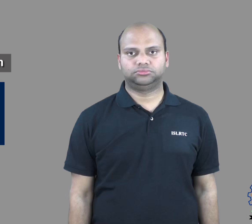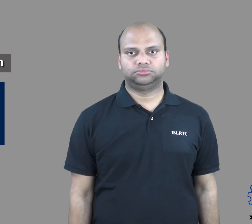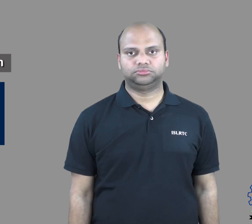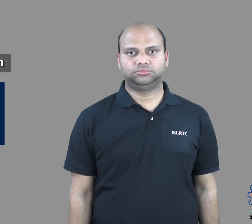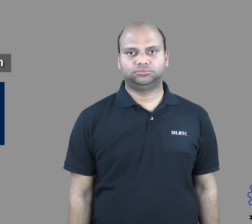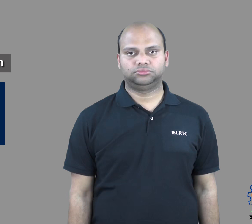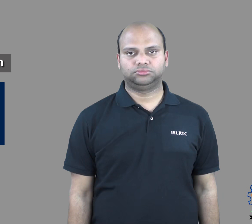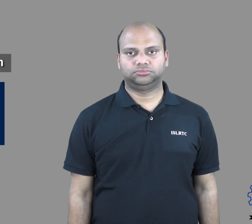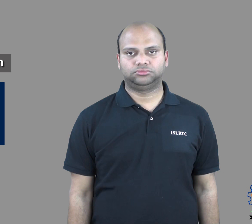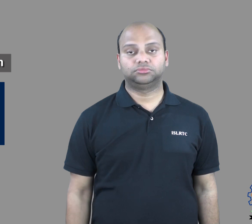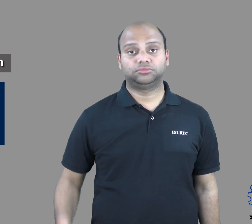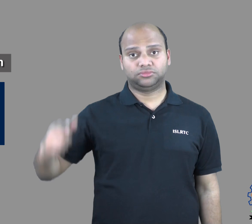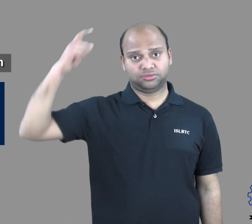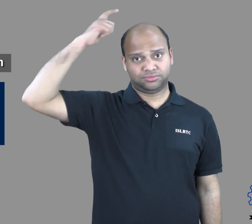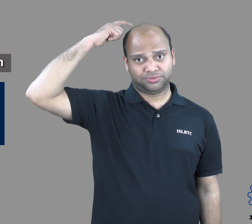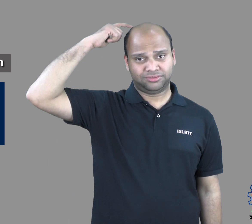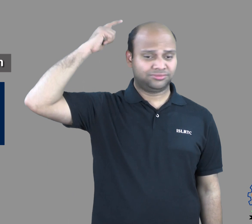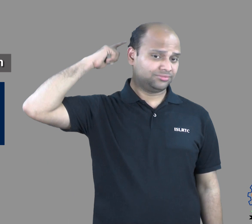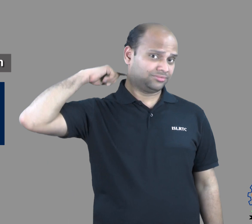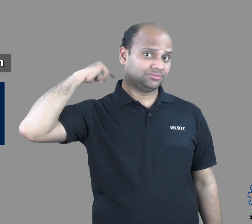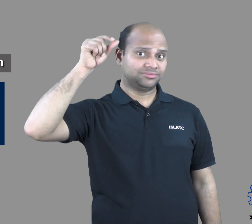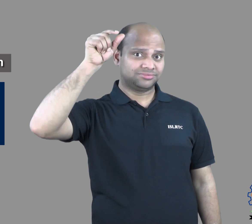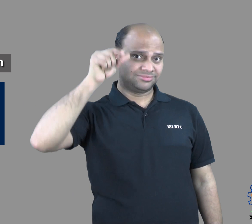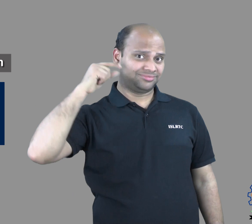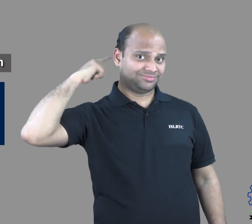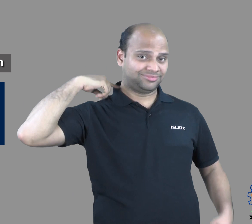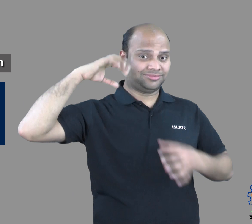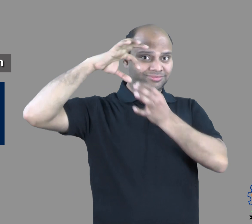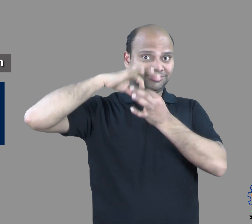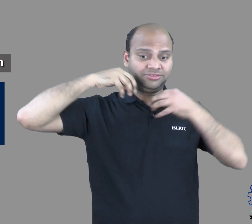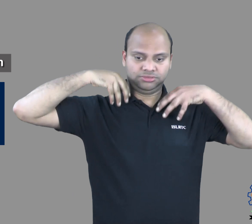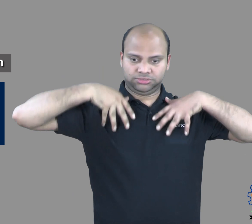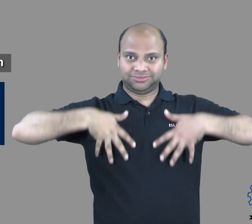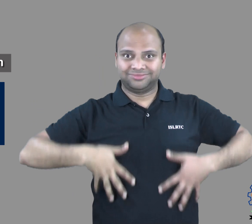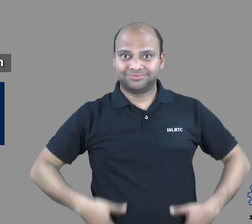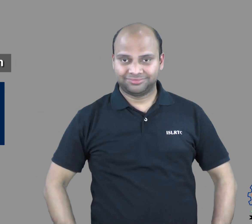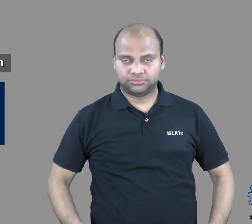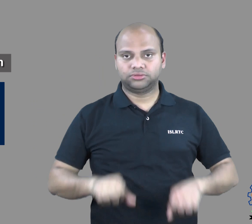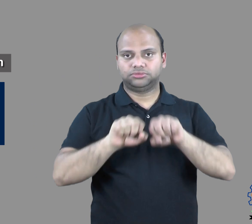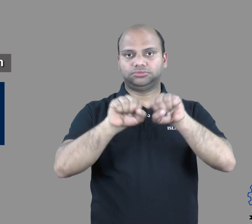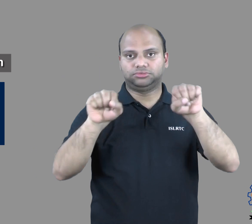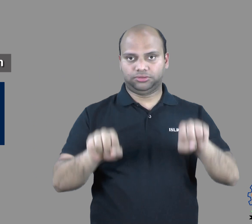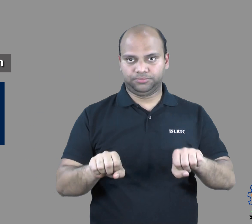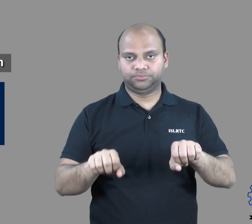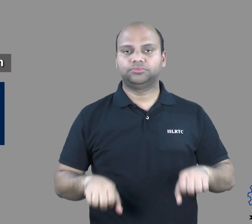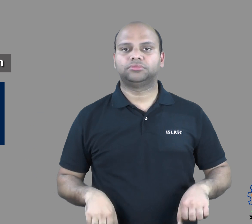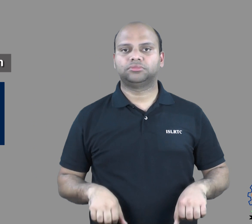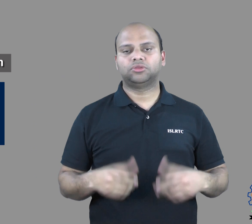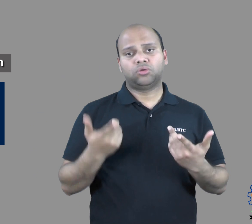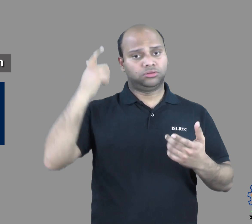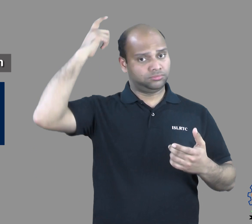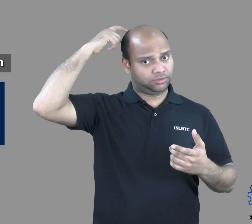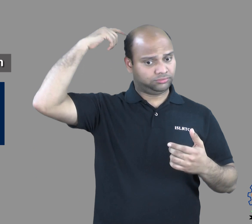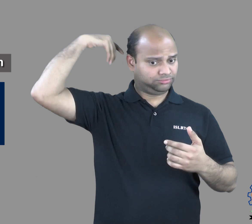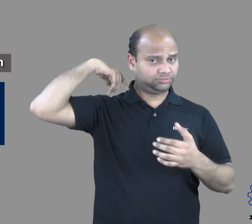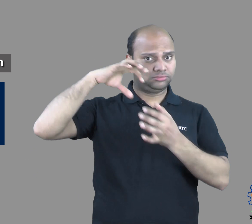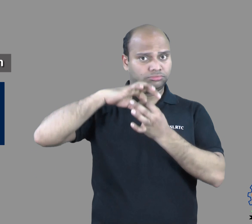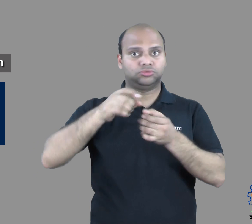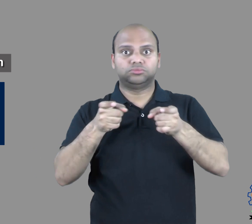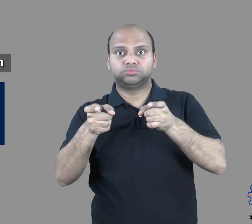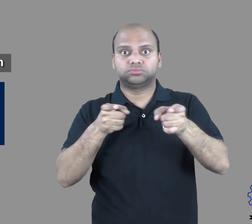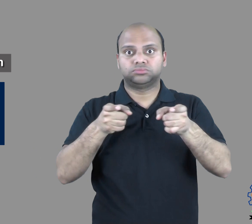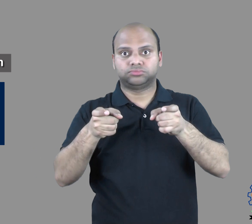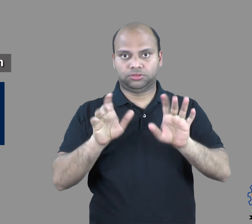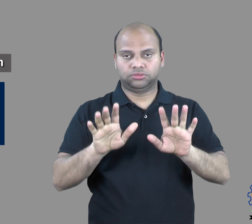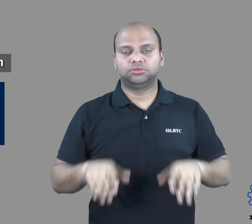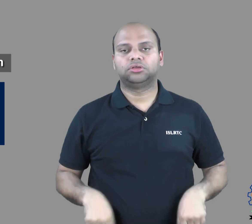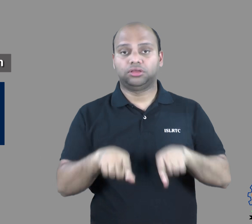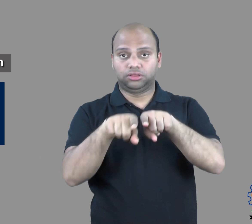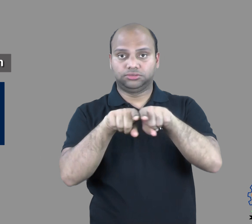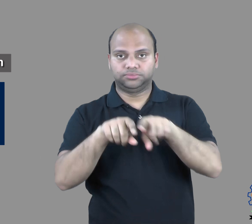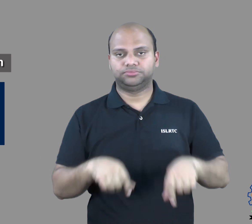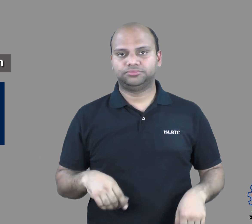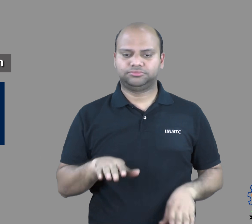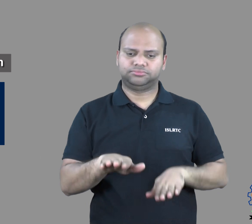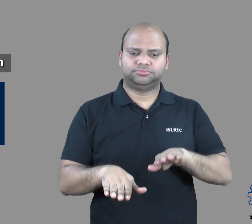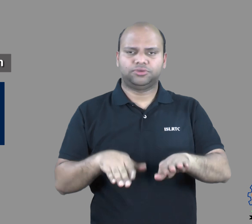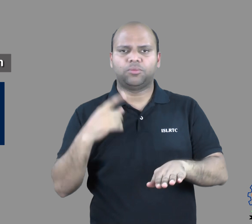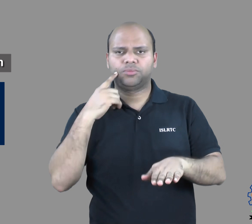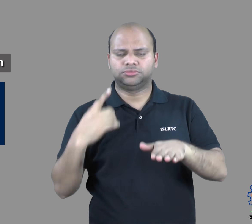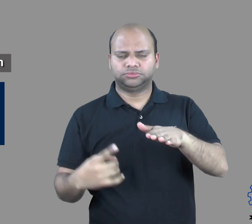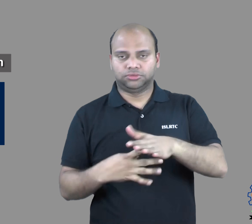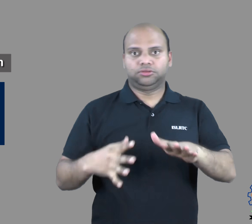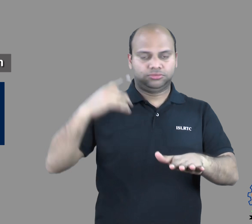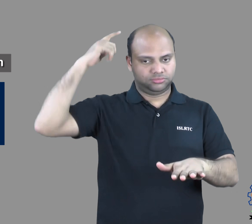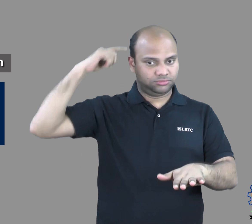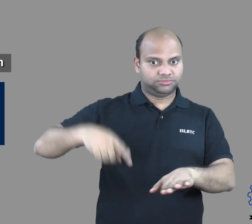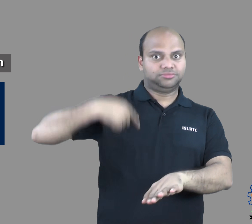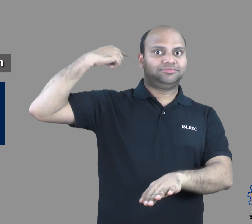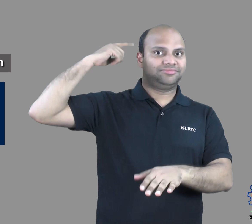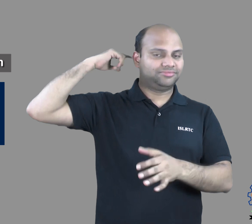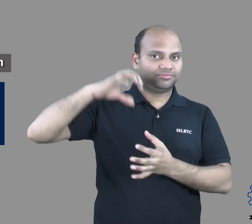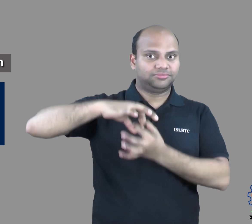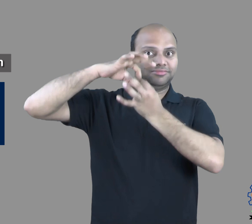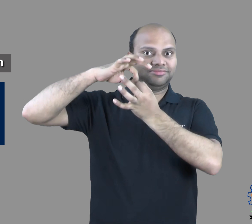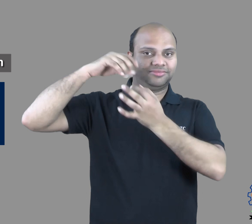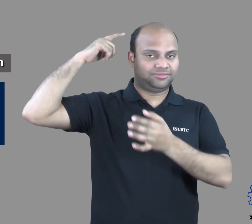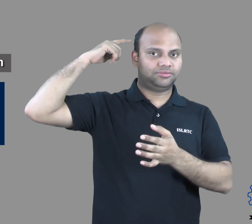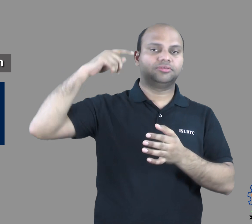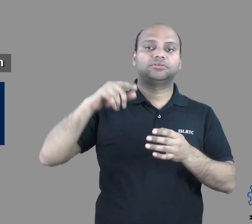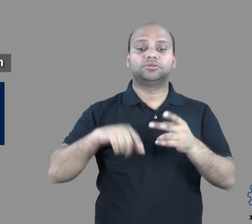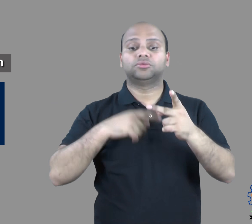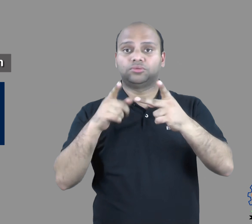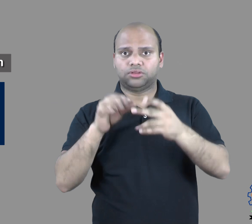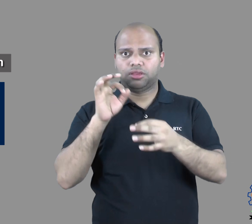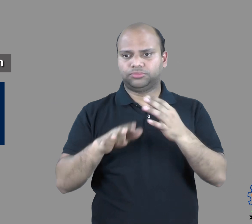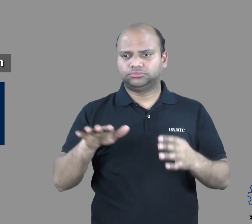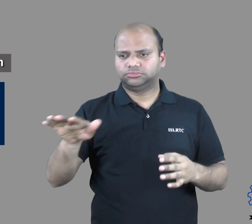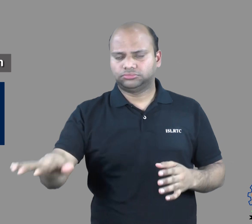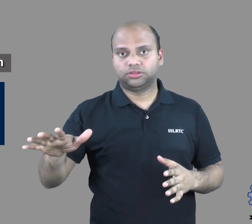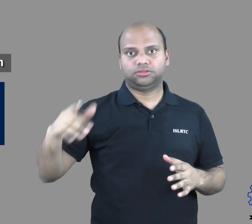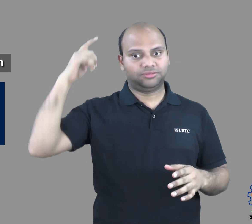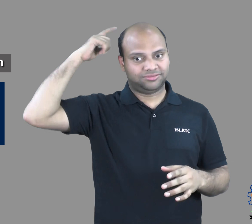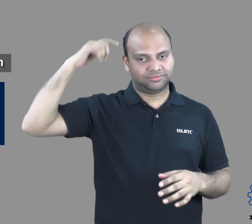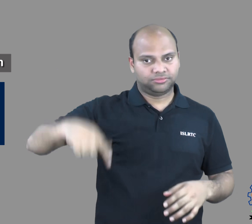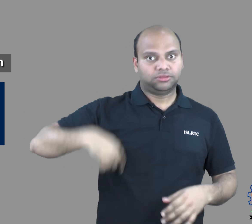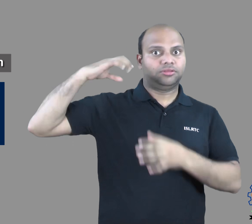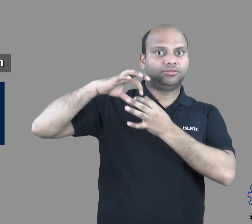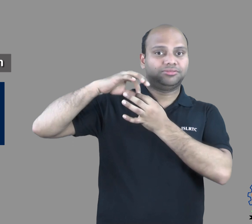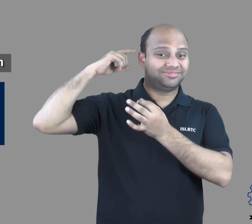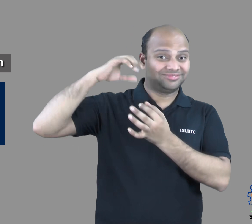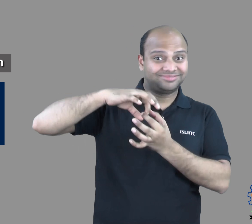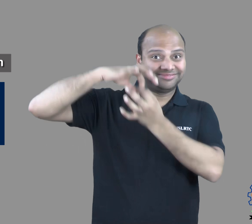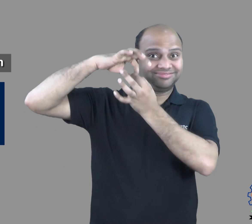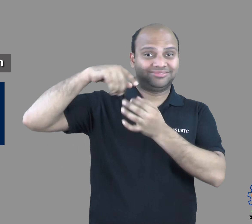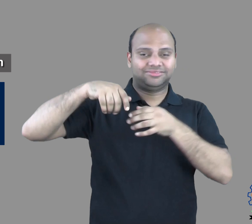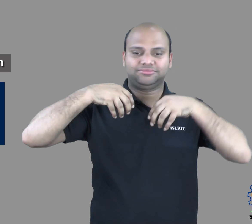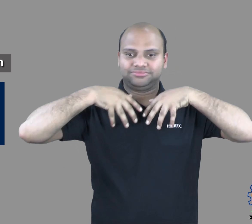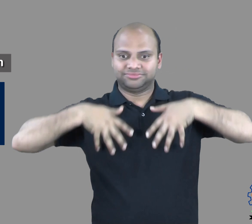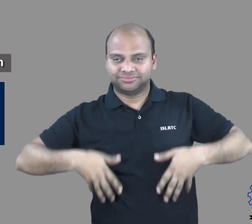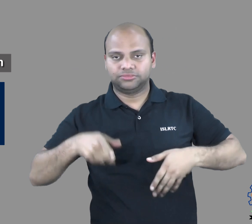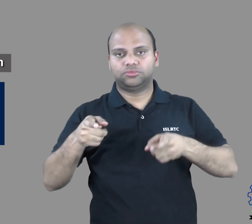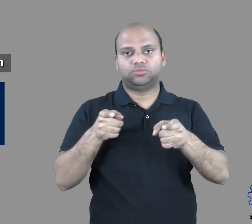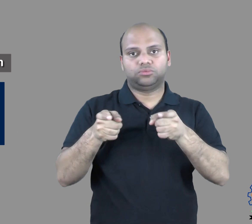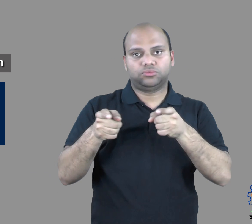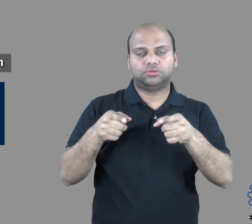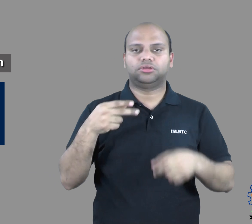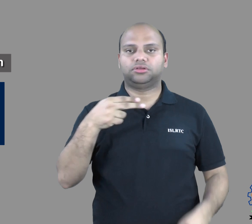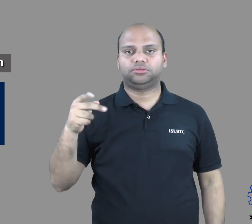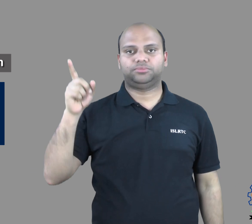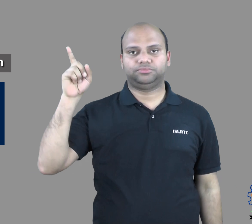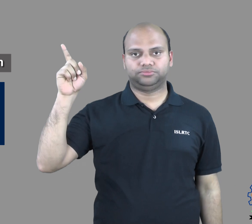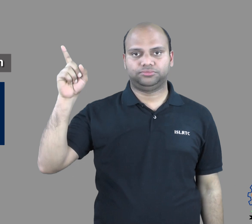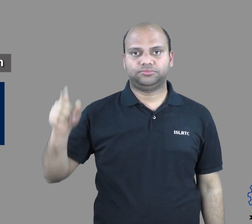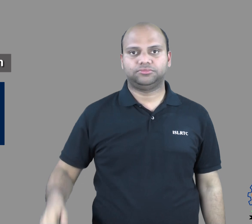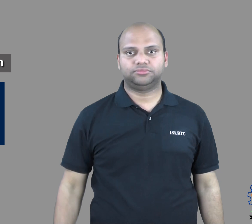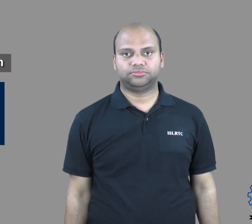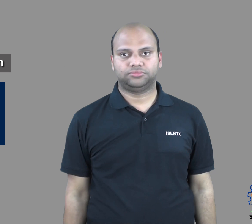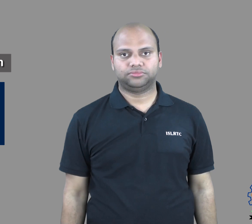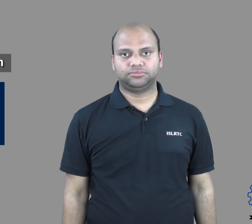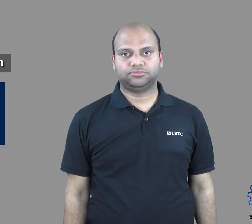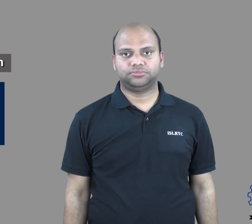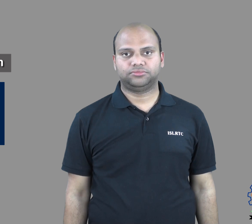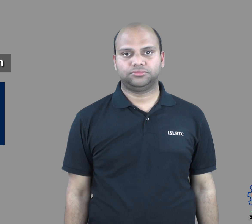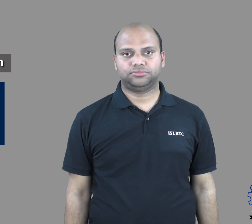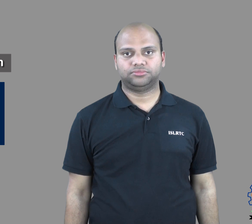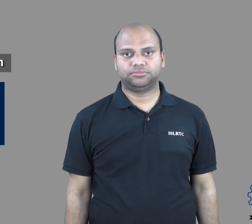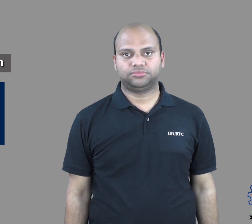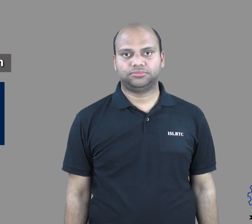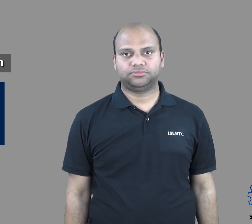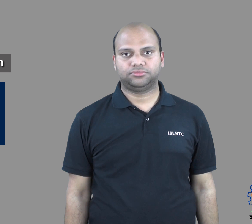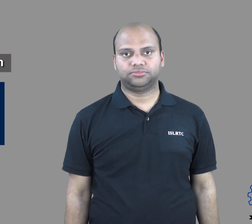Nervous System